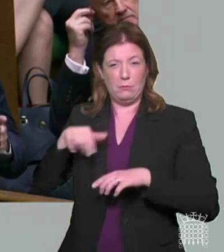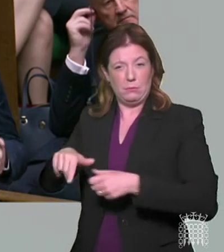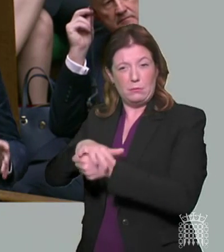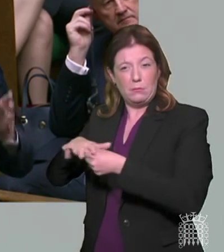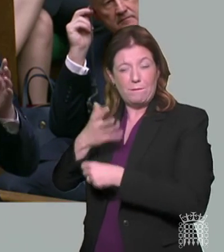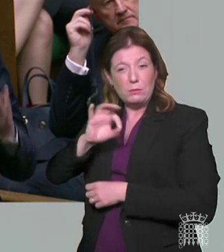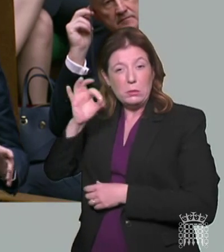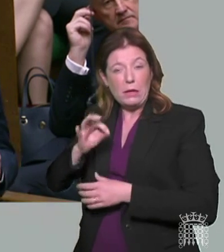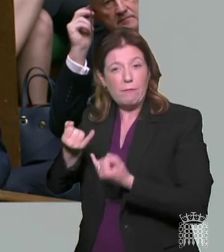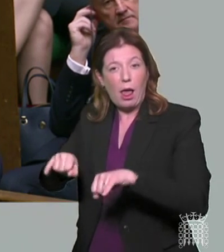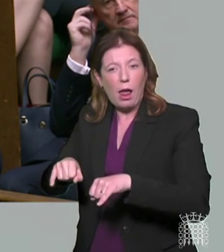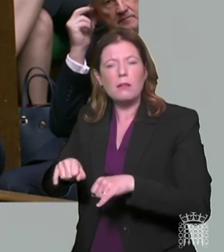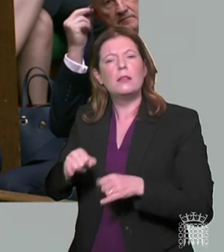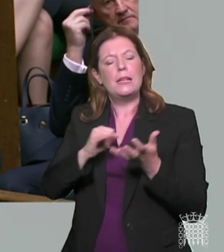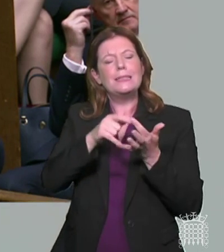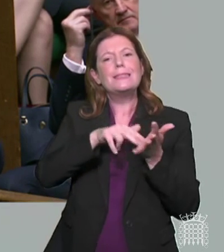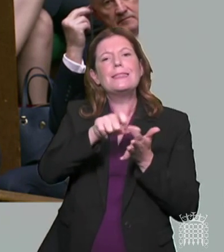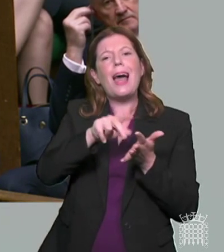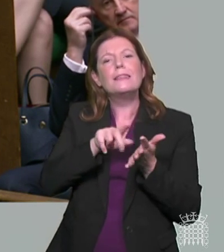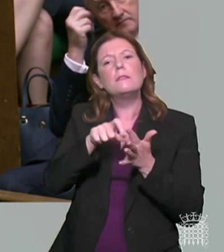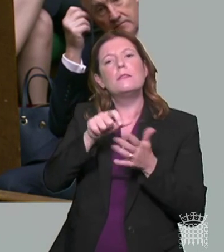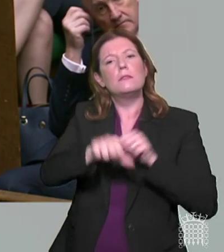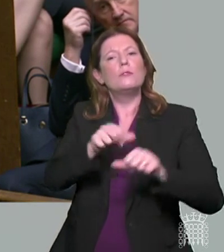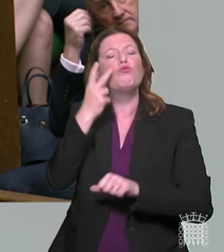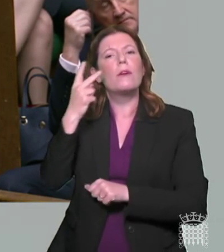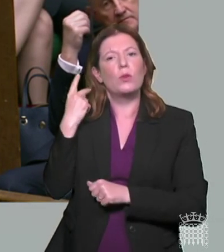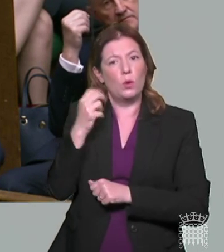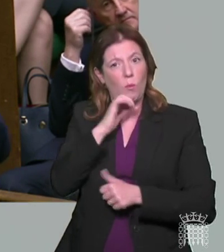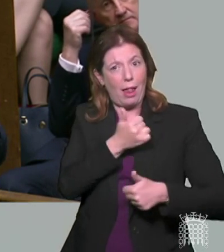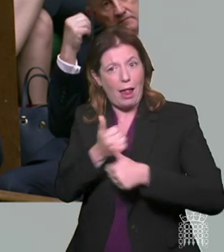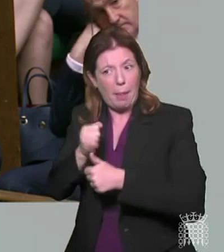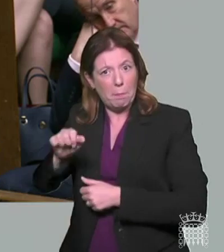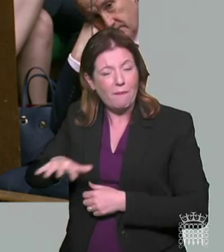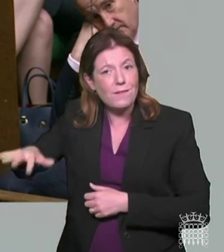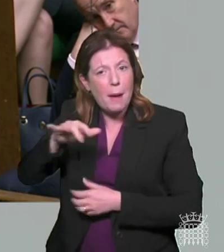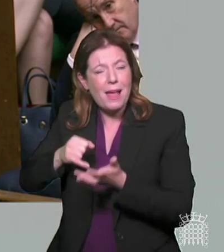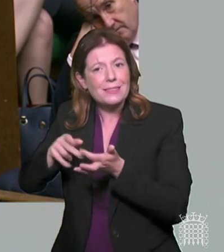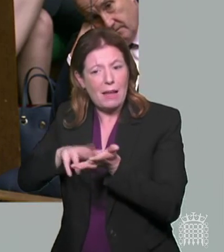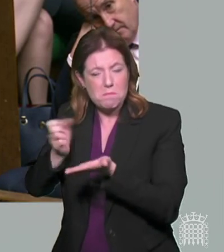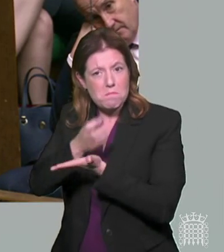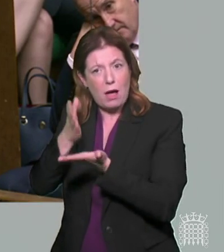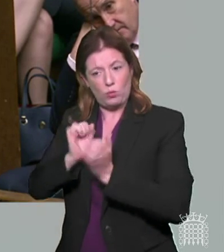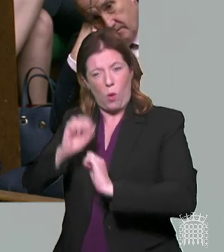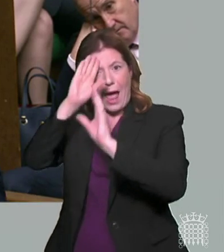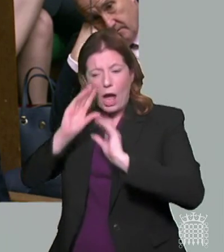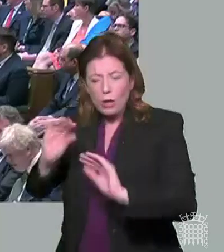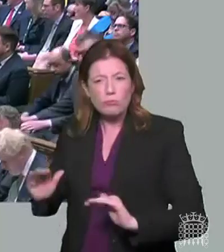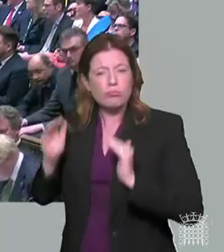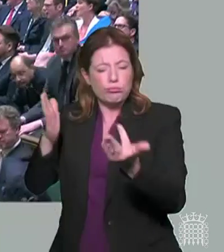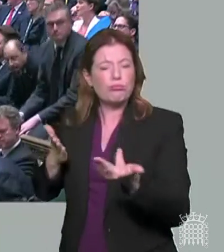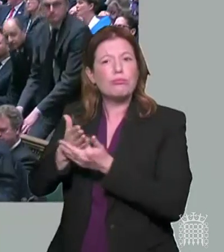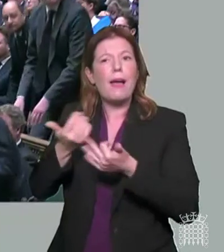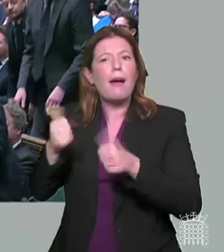Can the Prime Minister outline how the special educational needs and disability review will help children with special educational needs and their families to get access to the education that they deserve?